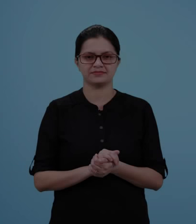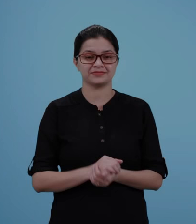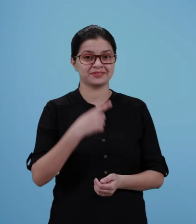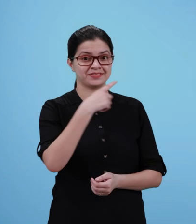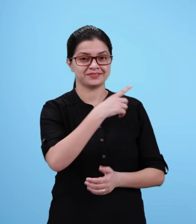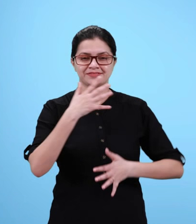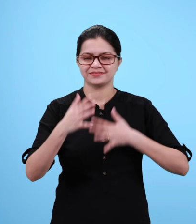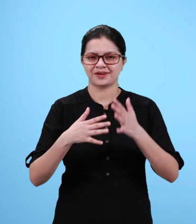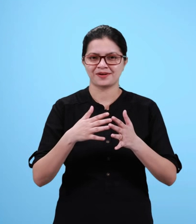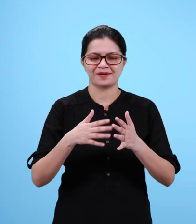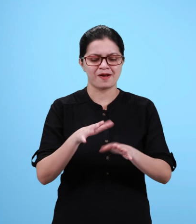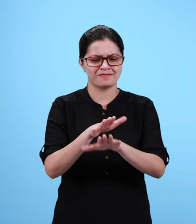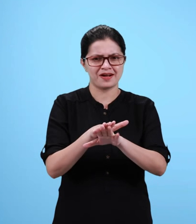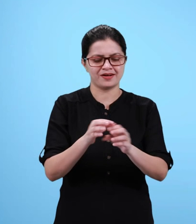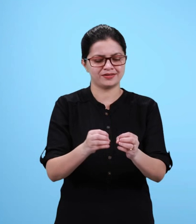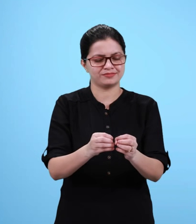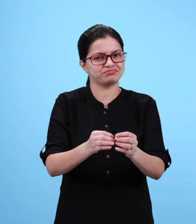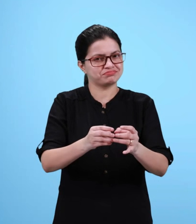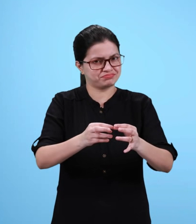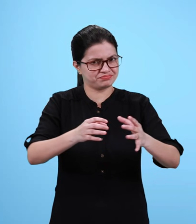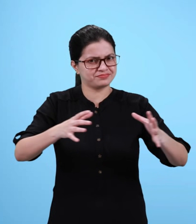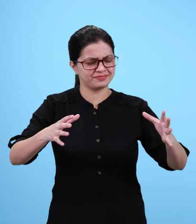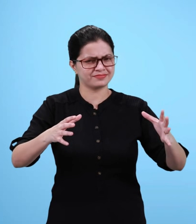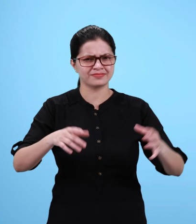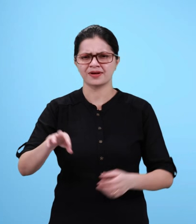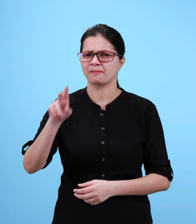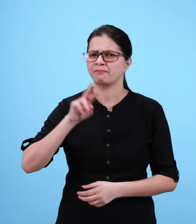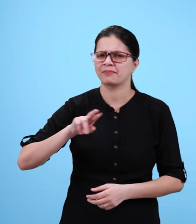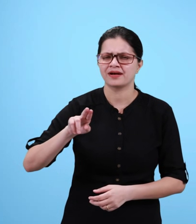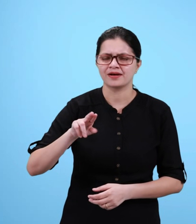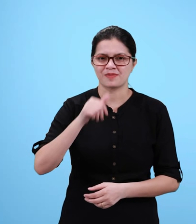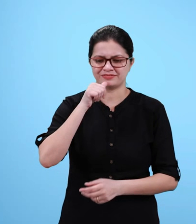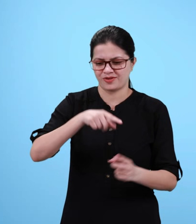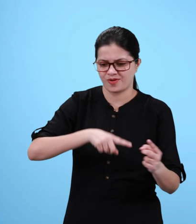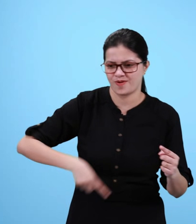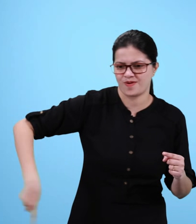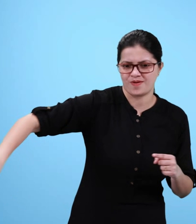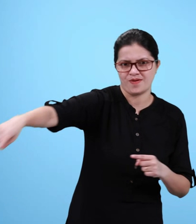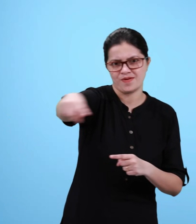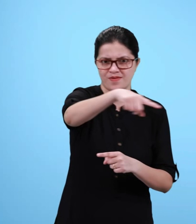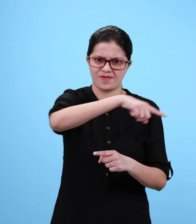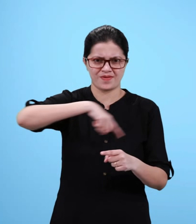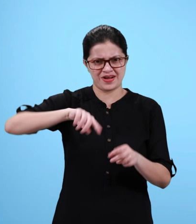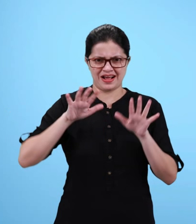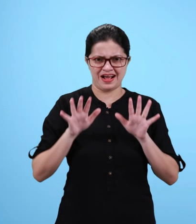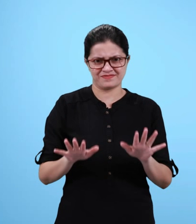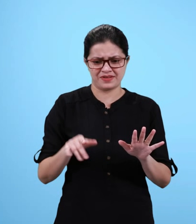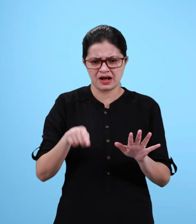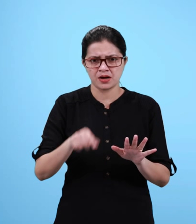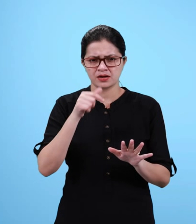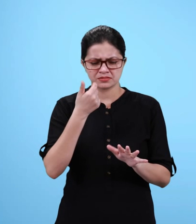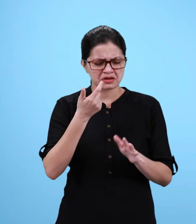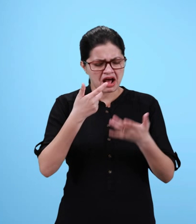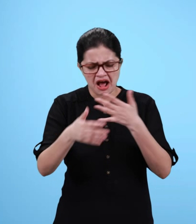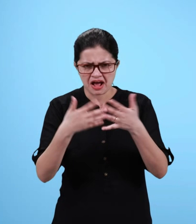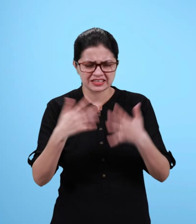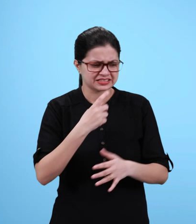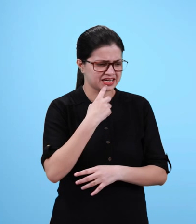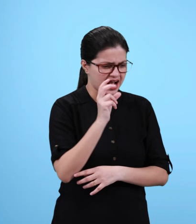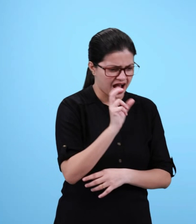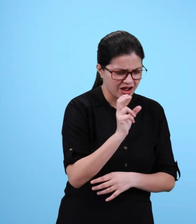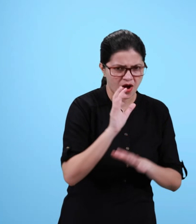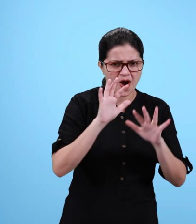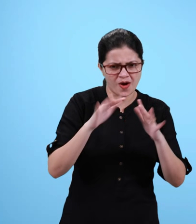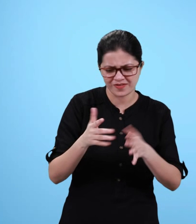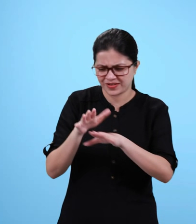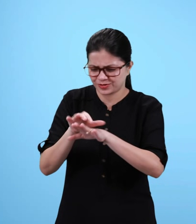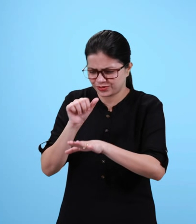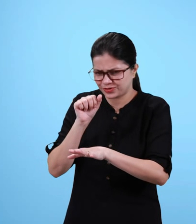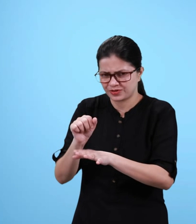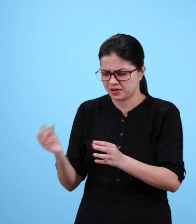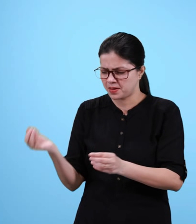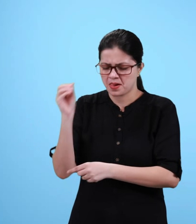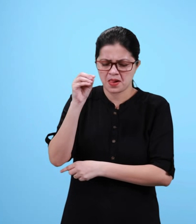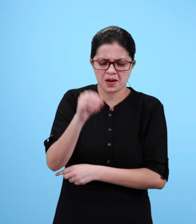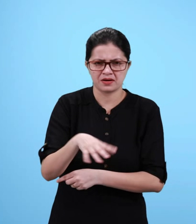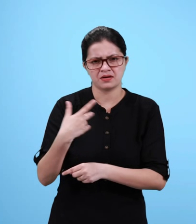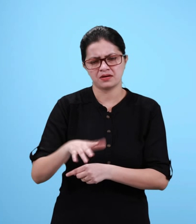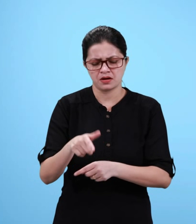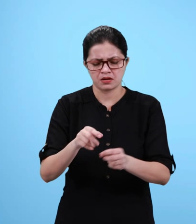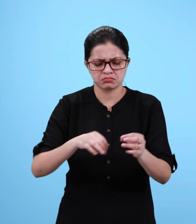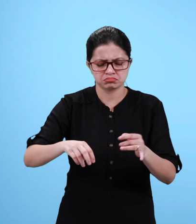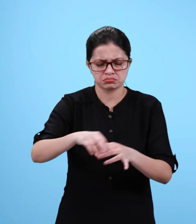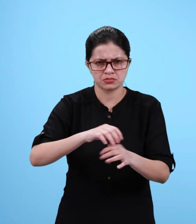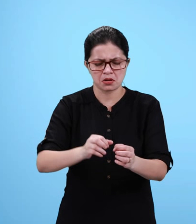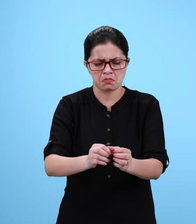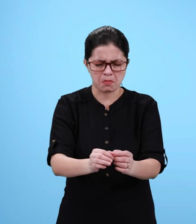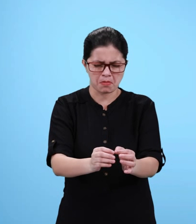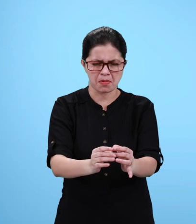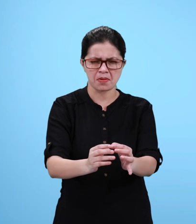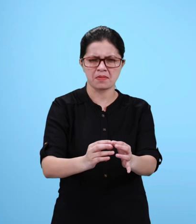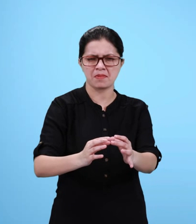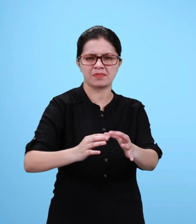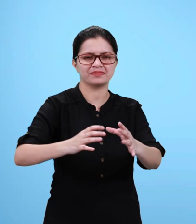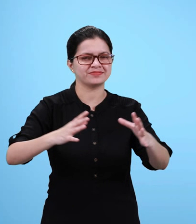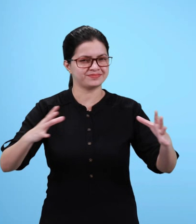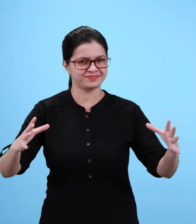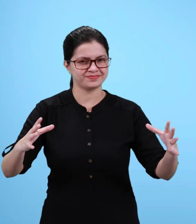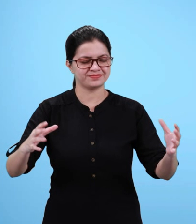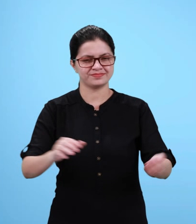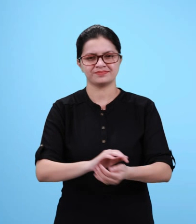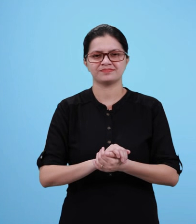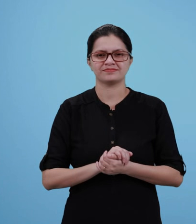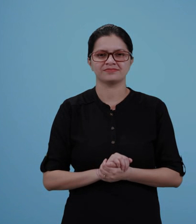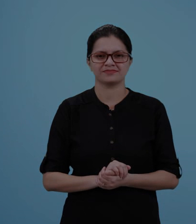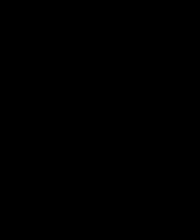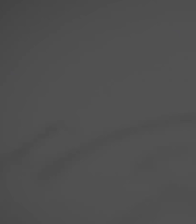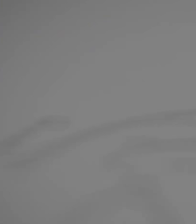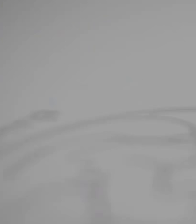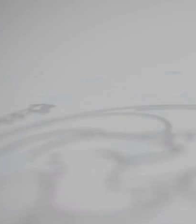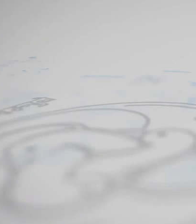Pisciculture This sign refers to pisciculture. It is the breeding of fish in specially constructed tanks and ponds.